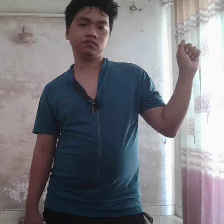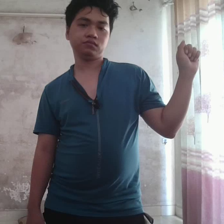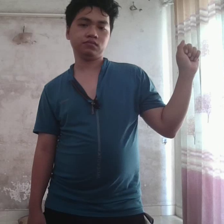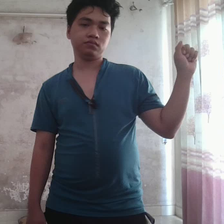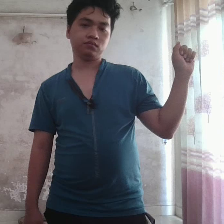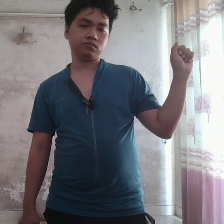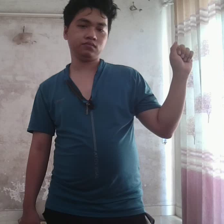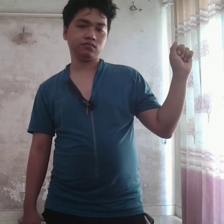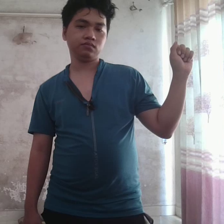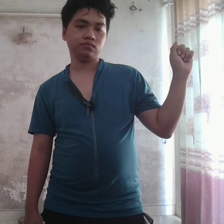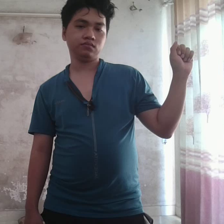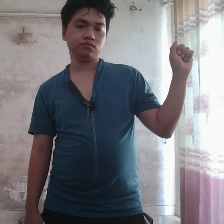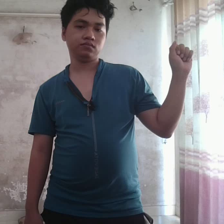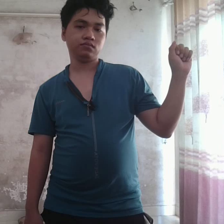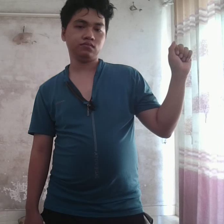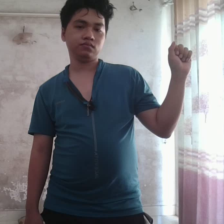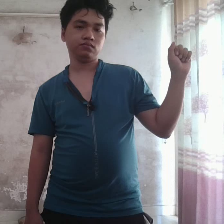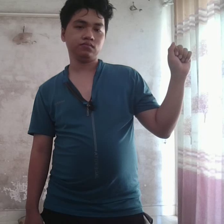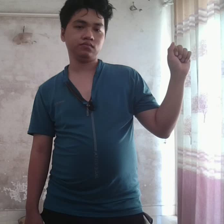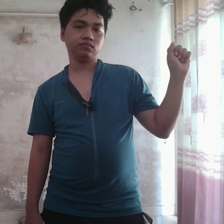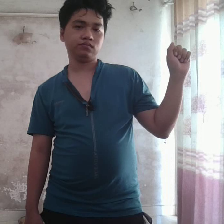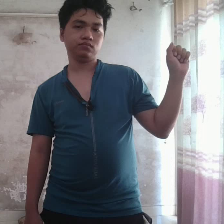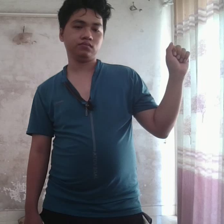a